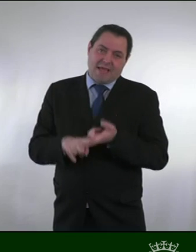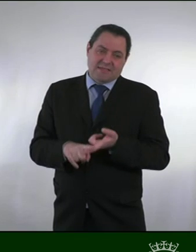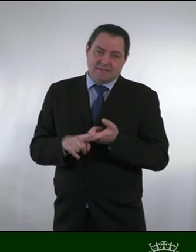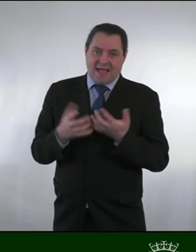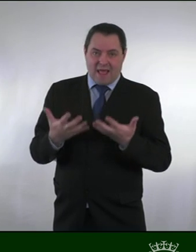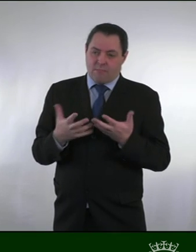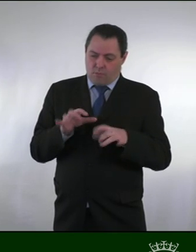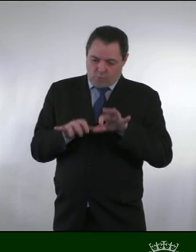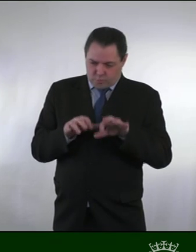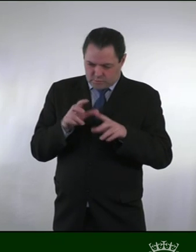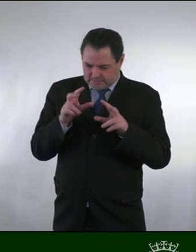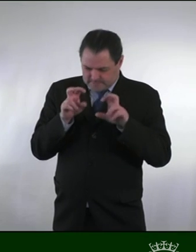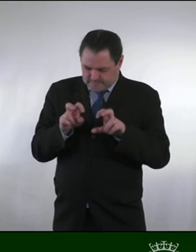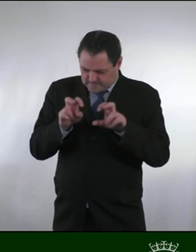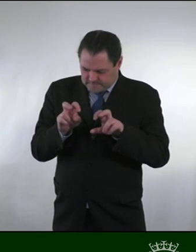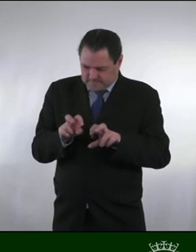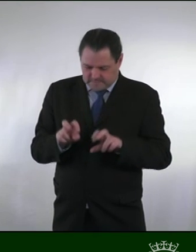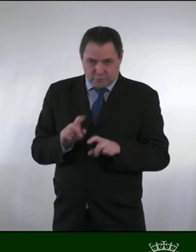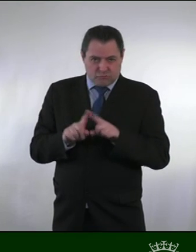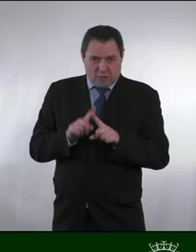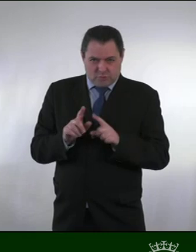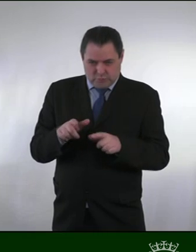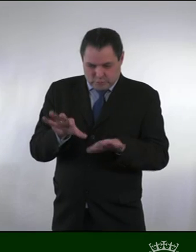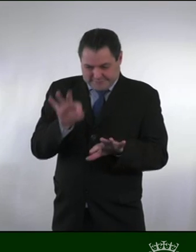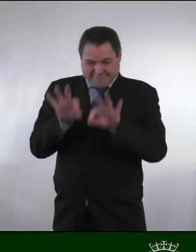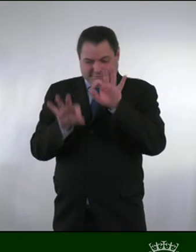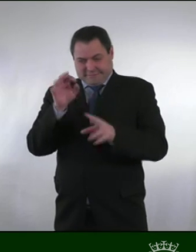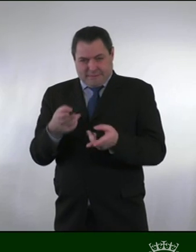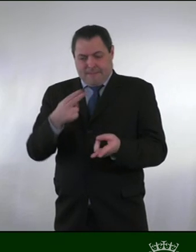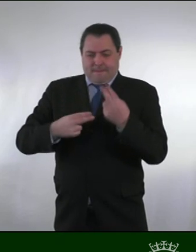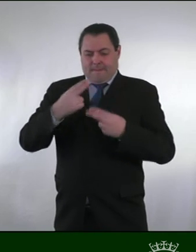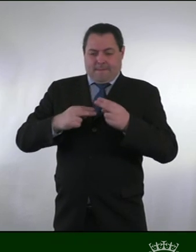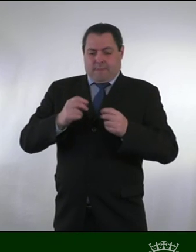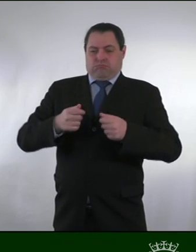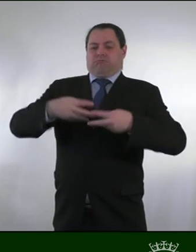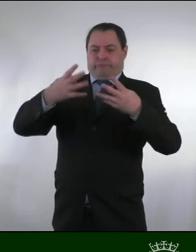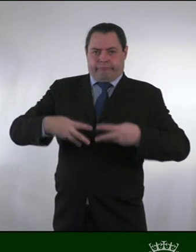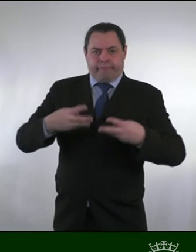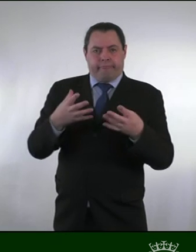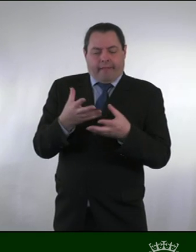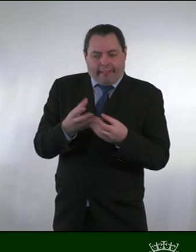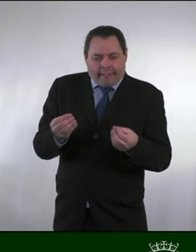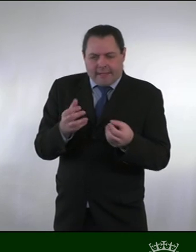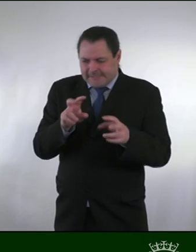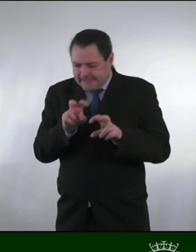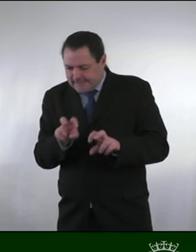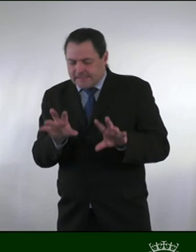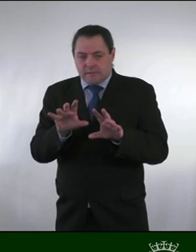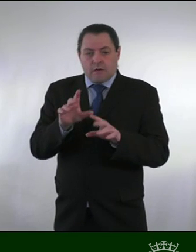I can tell the right honourable and learned Gentleman that people are working around the clock, having been briefed on this both by my staff and by the Minister for Crime and Policing.